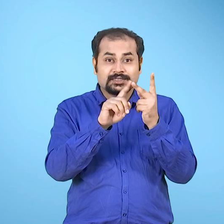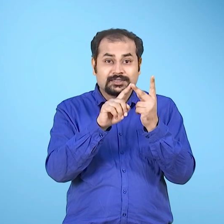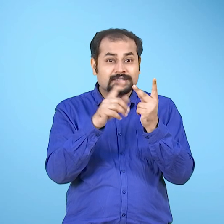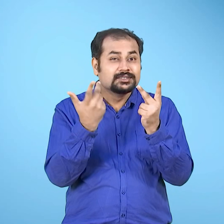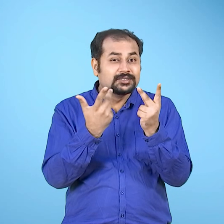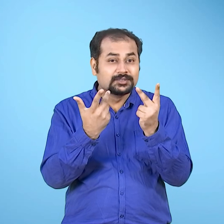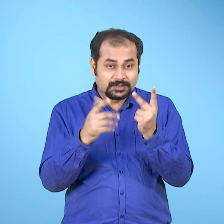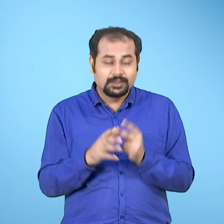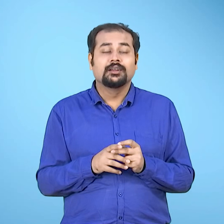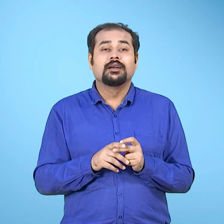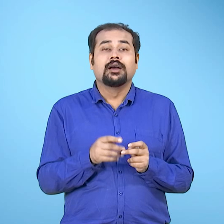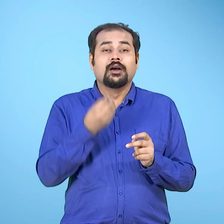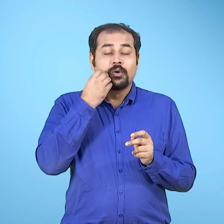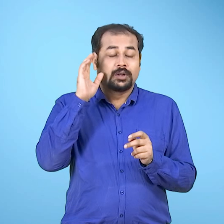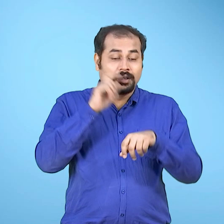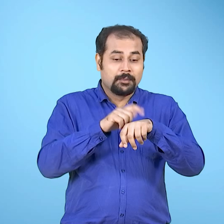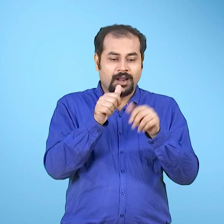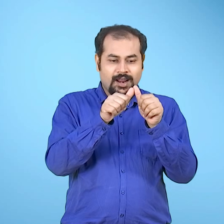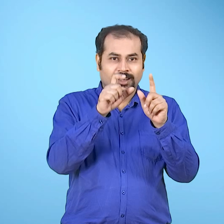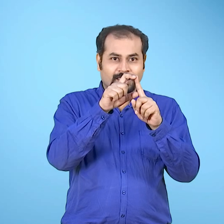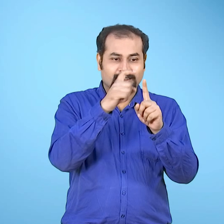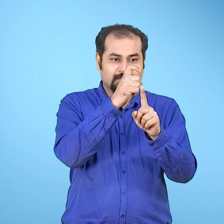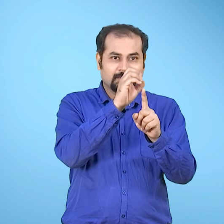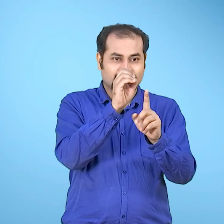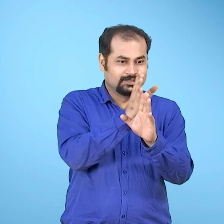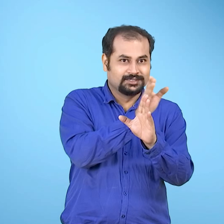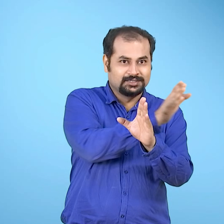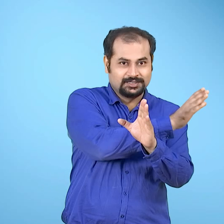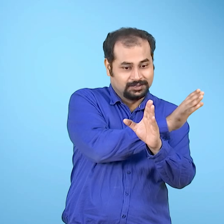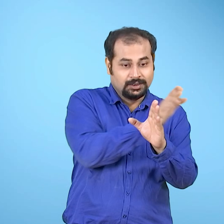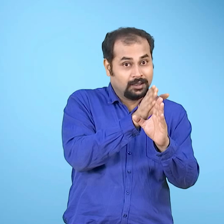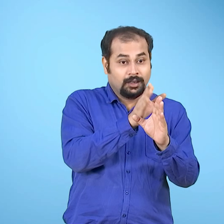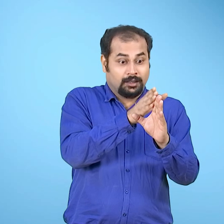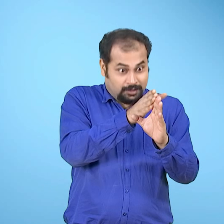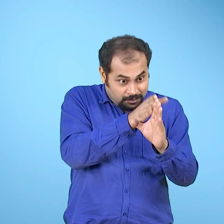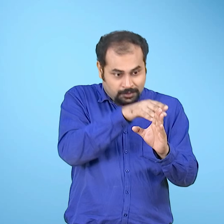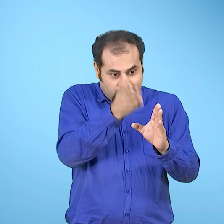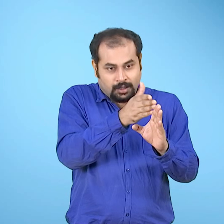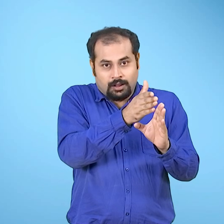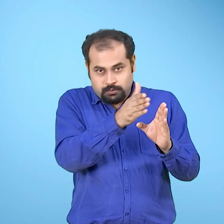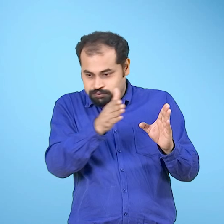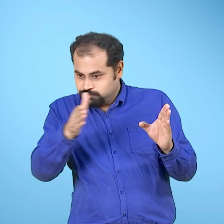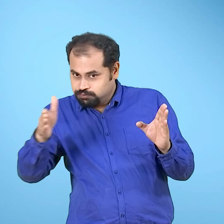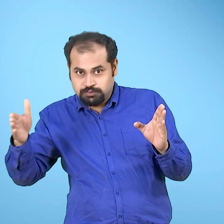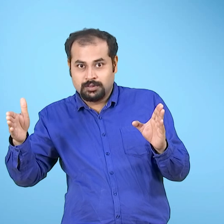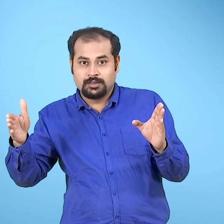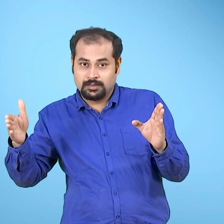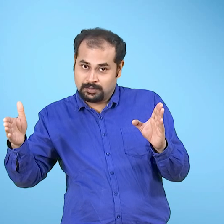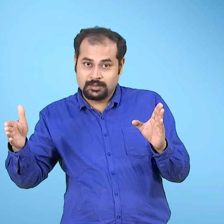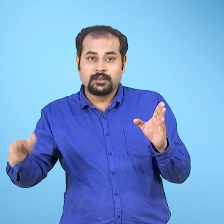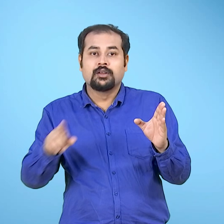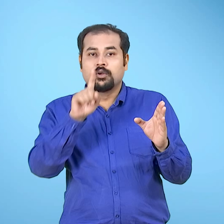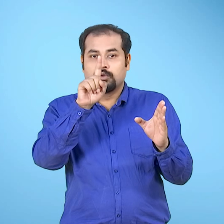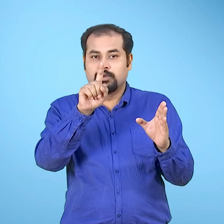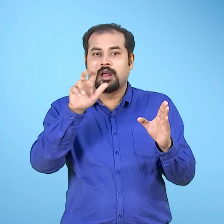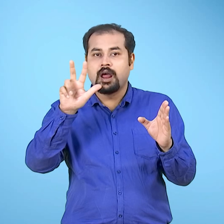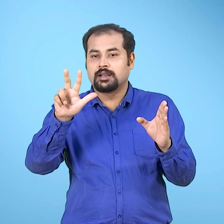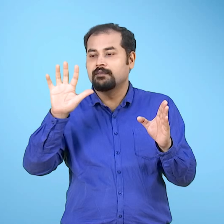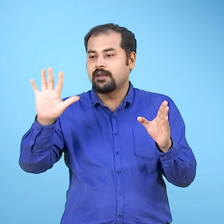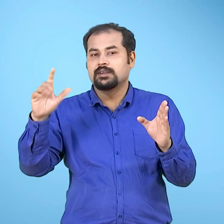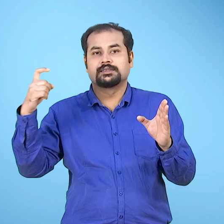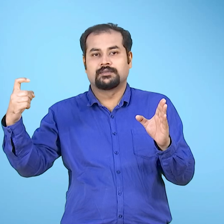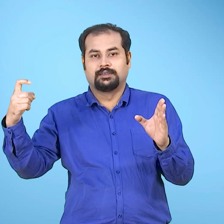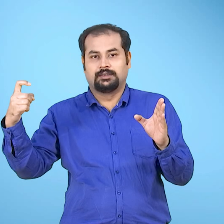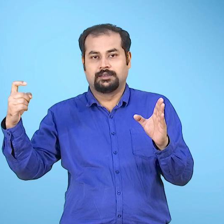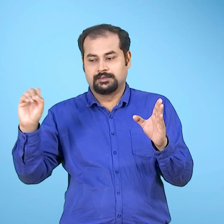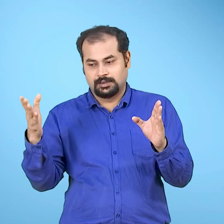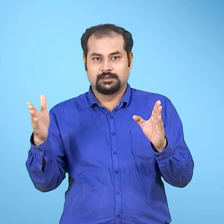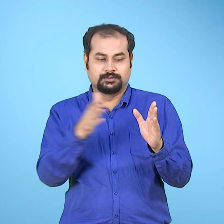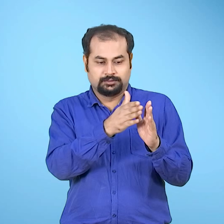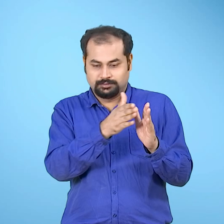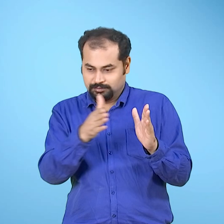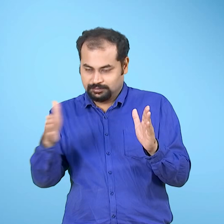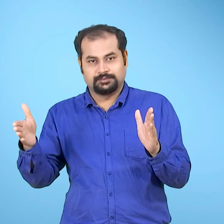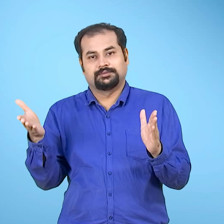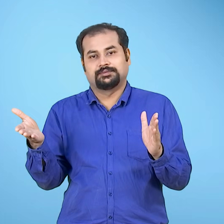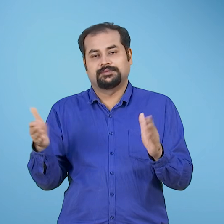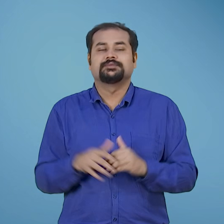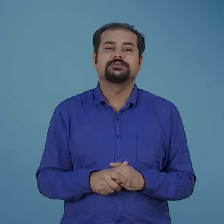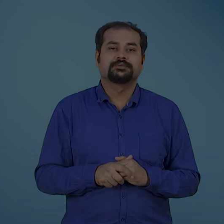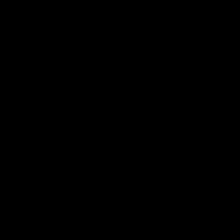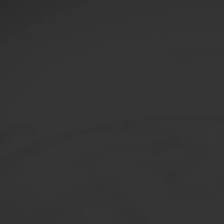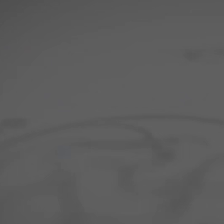period from AD 700 to 1857.